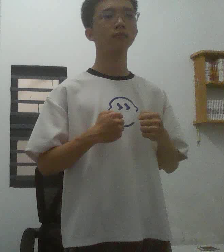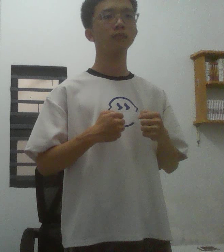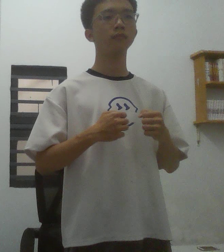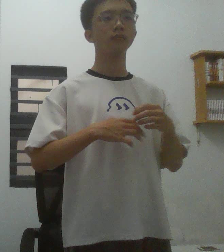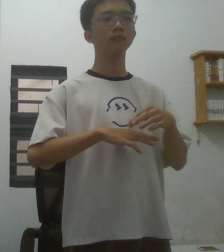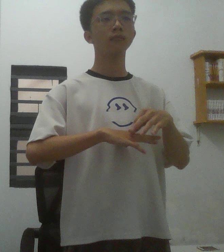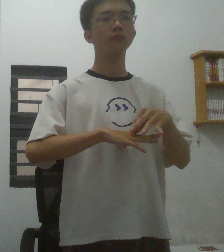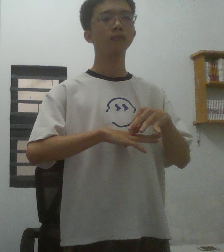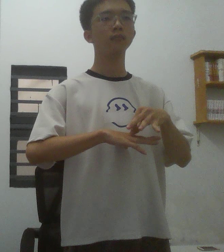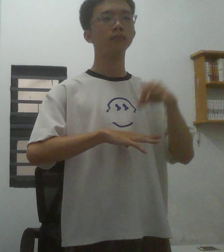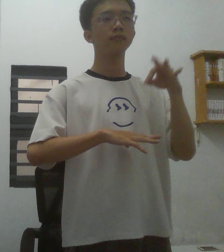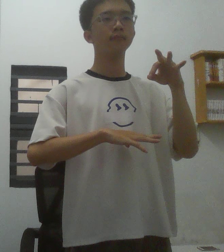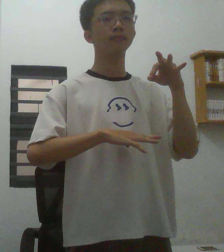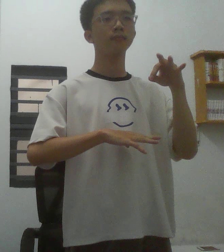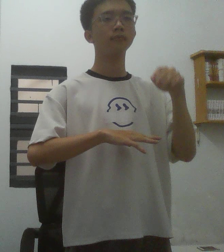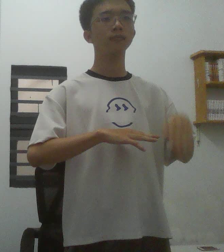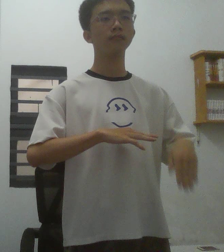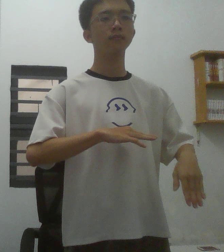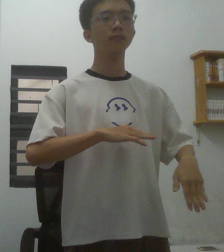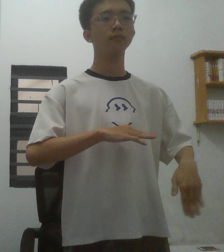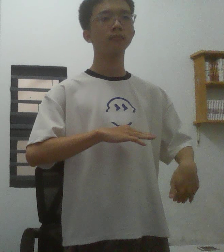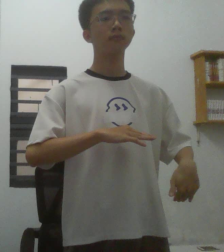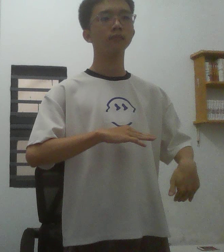tuan sau